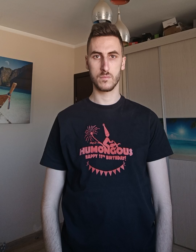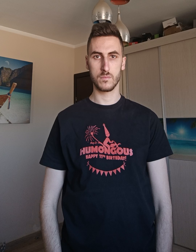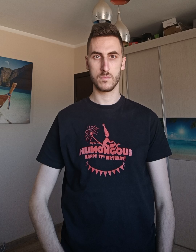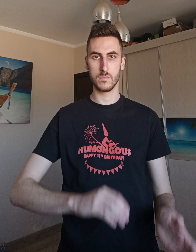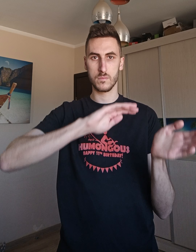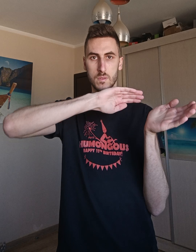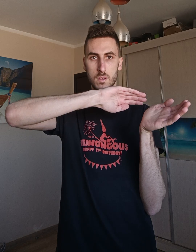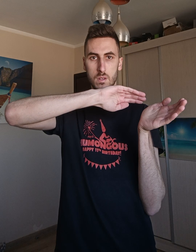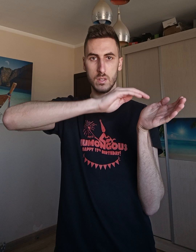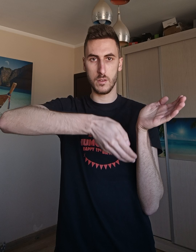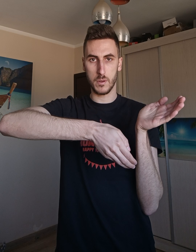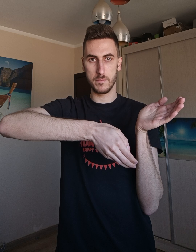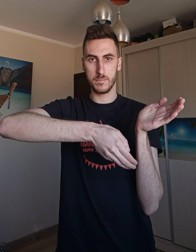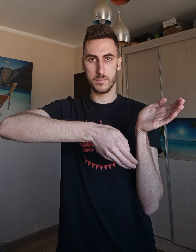חתימה